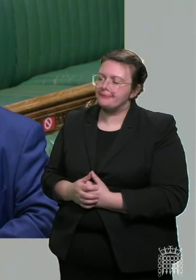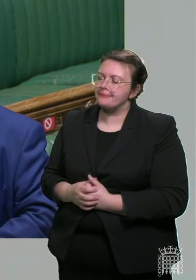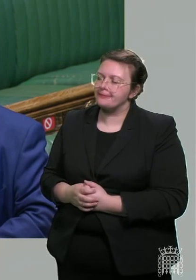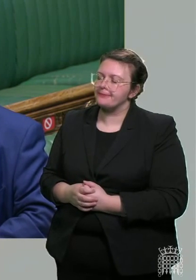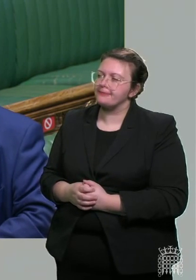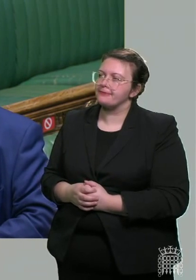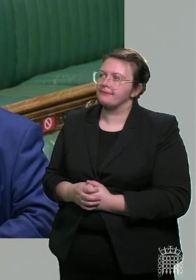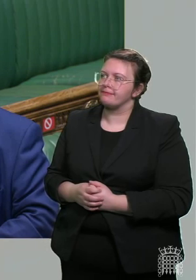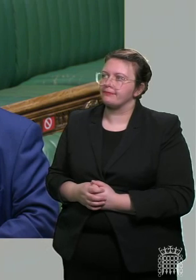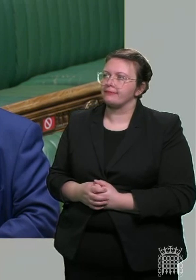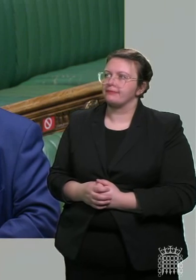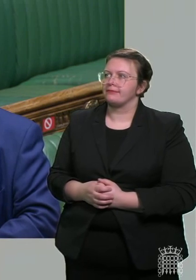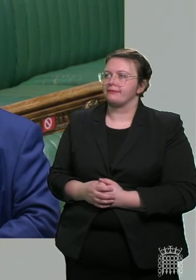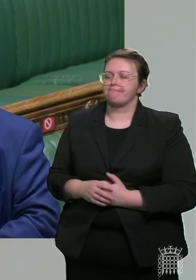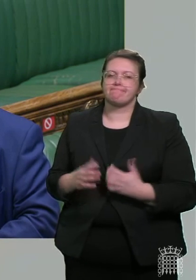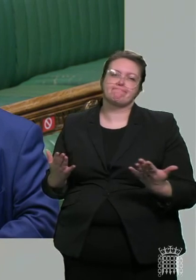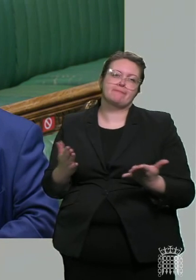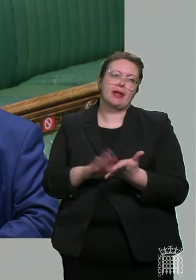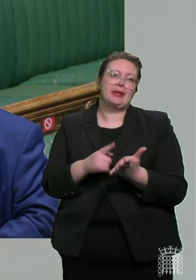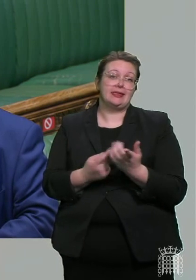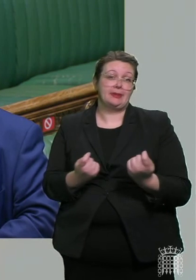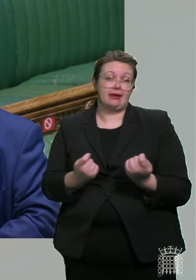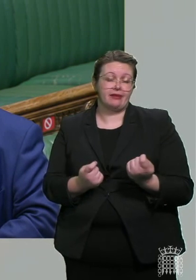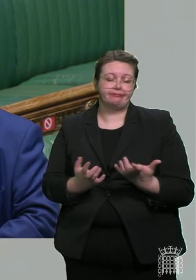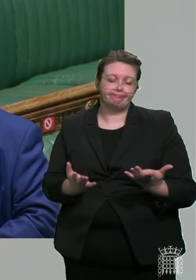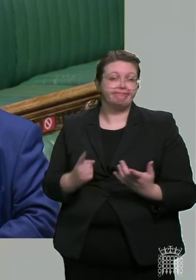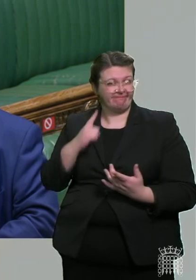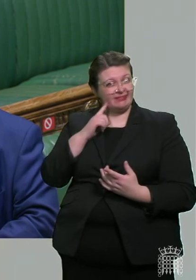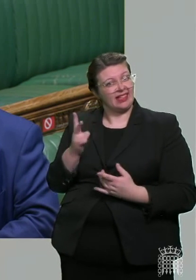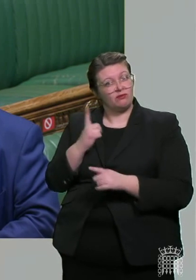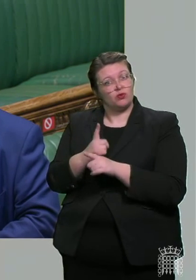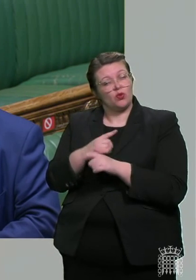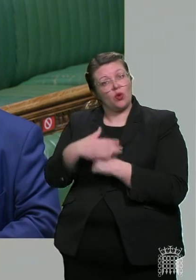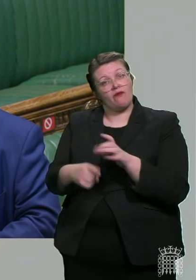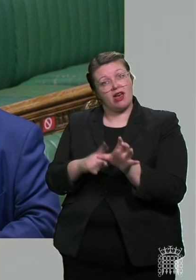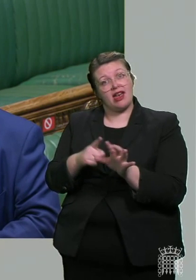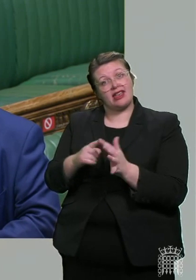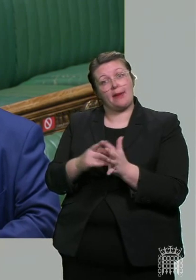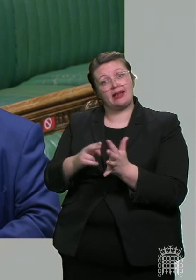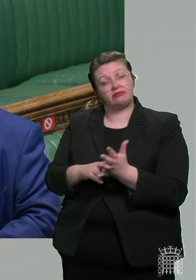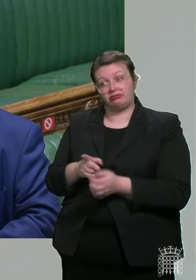The situation in Yemen has been called the world’s worst humanitarian crisis.